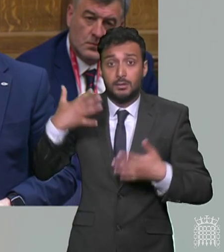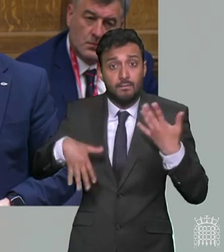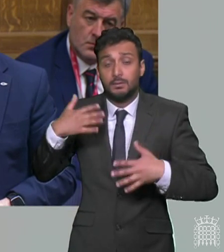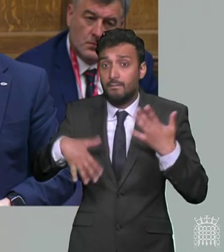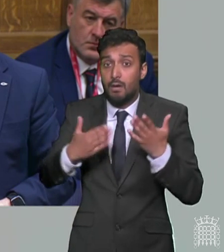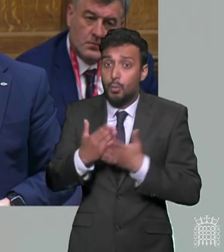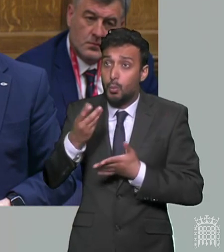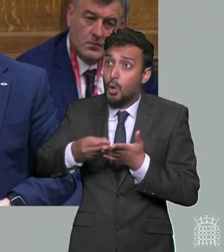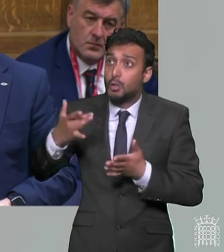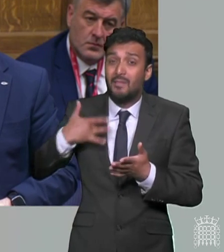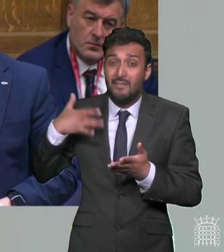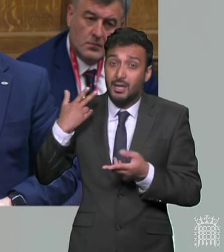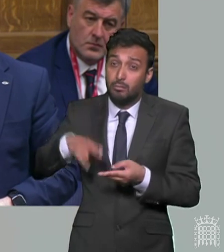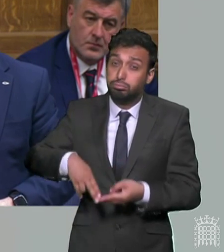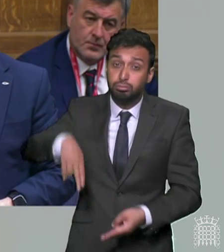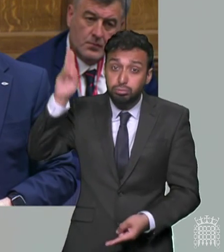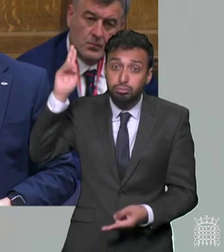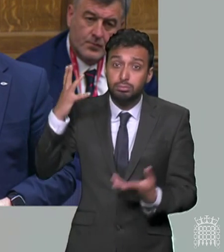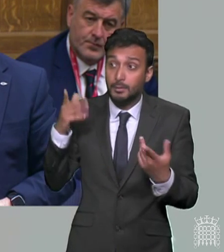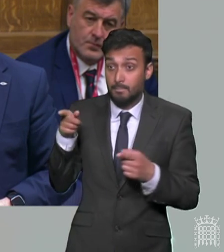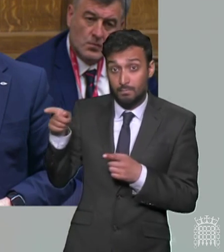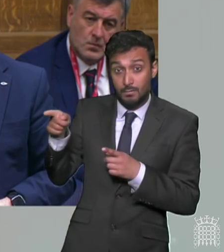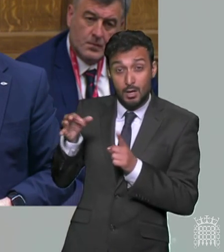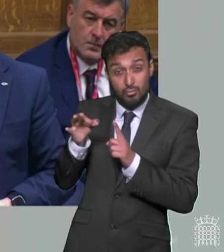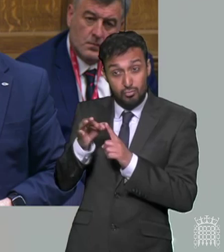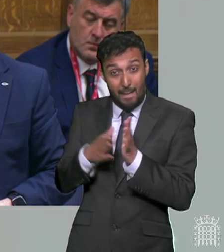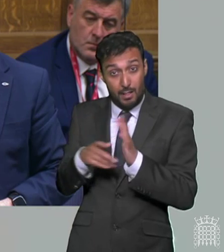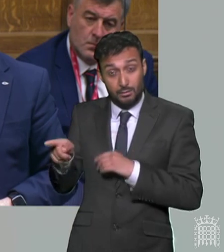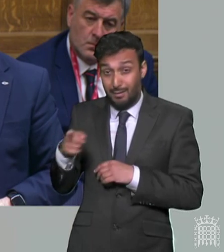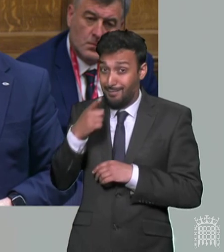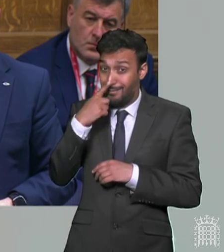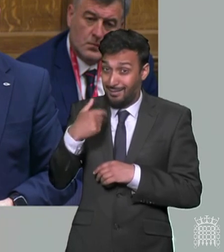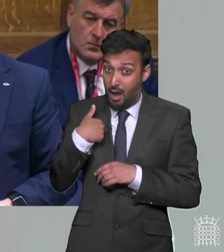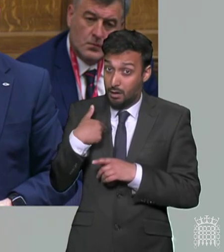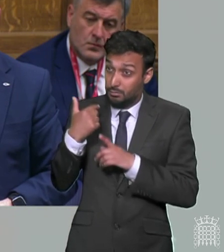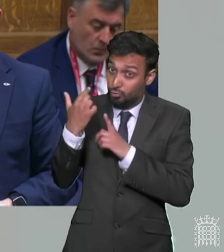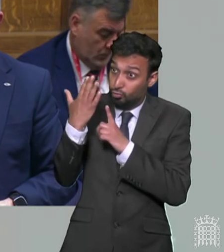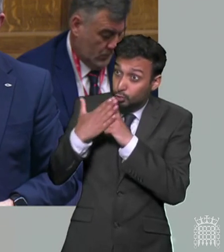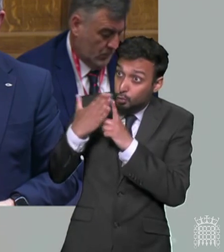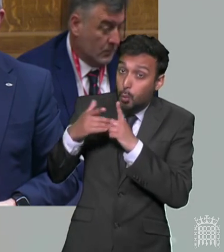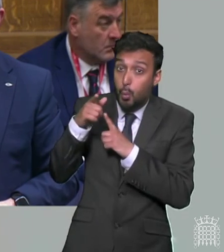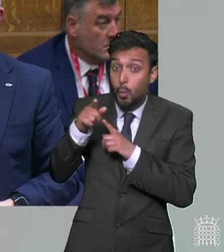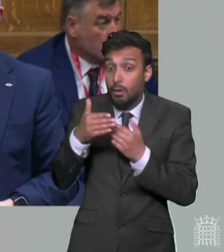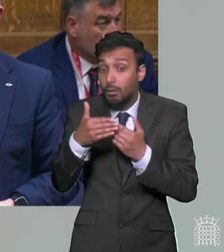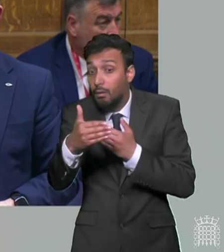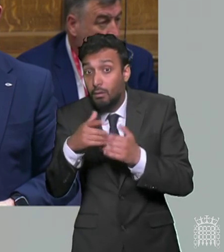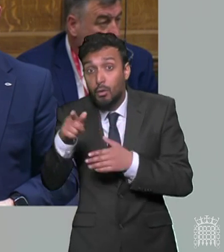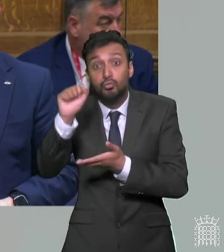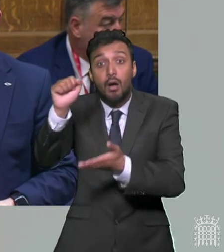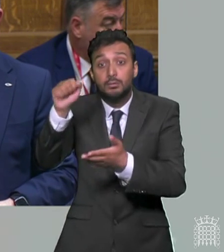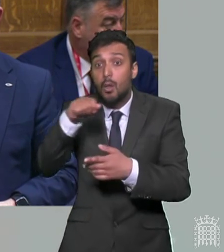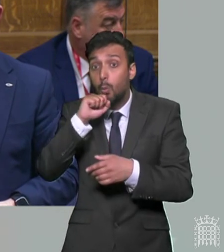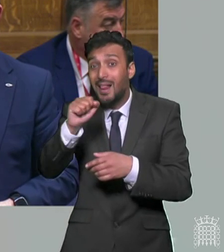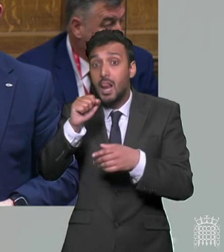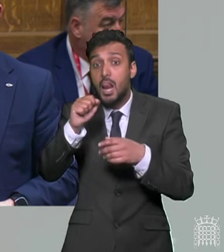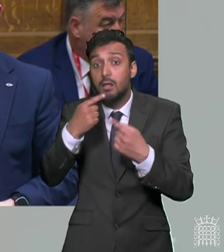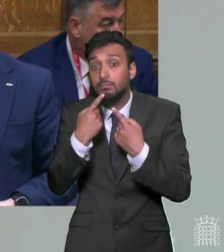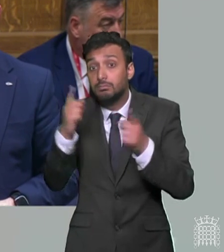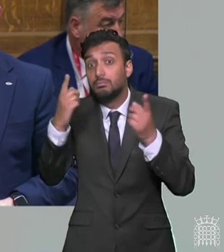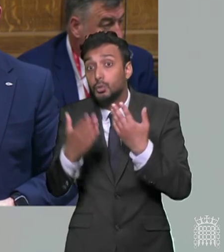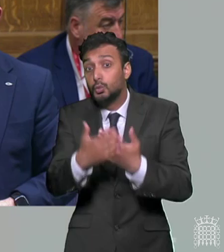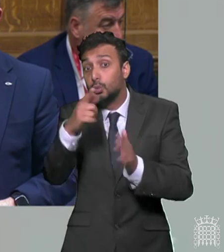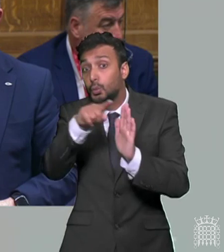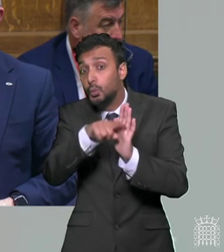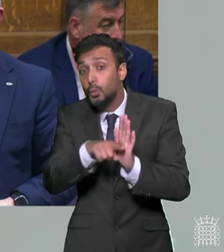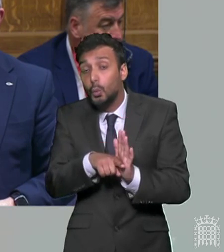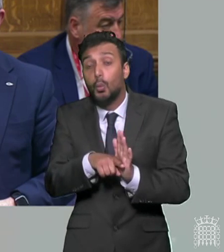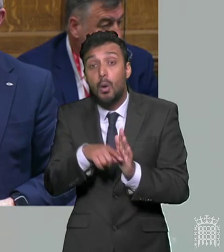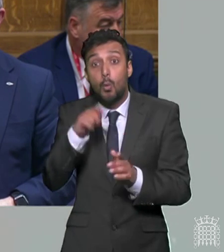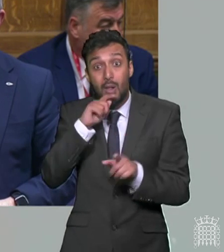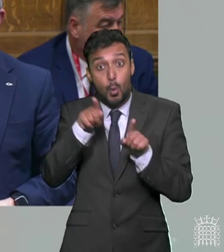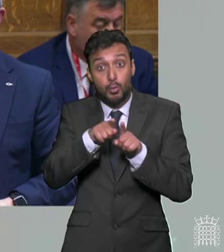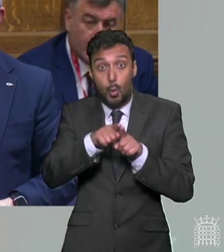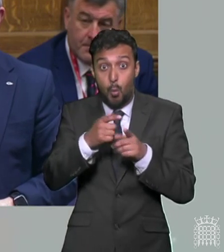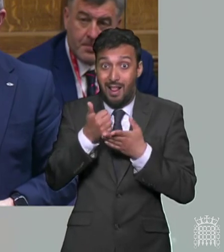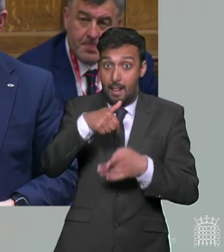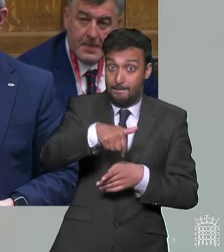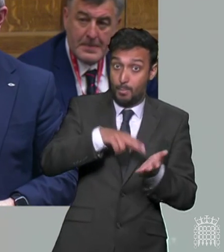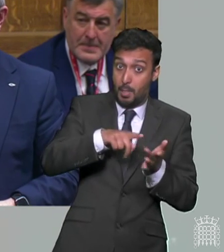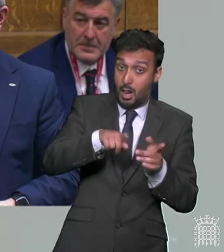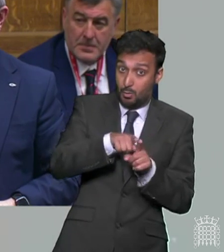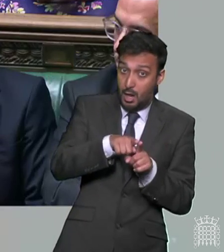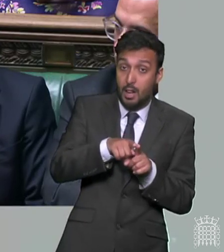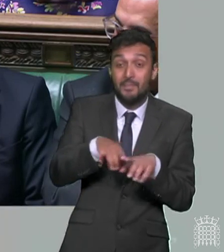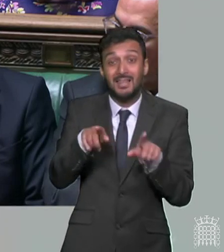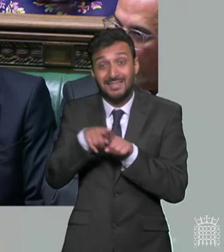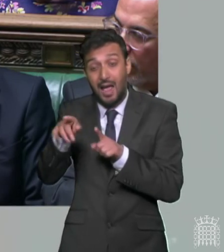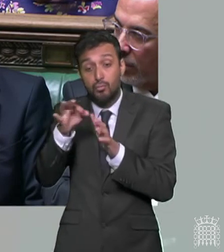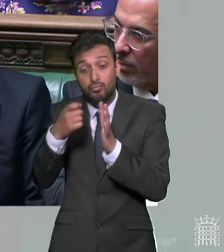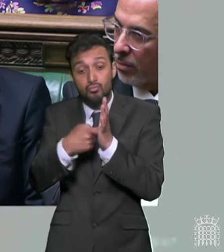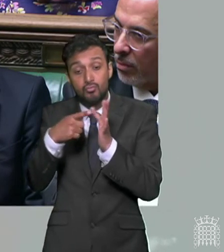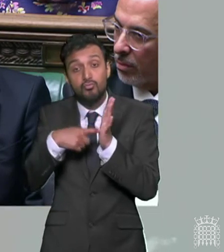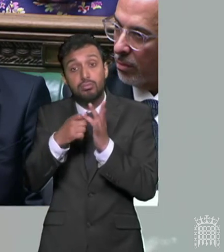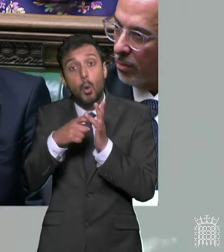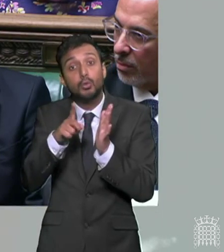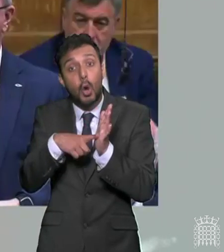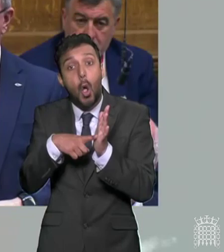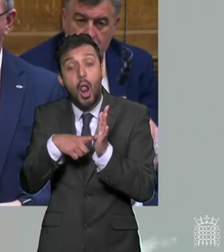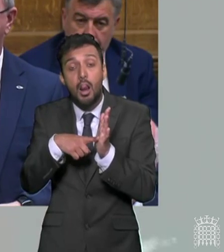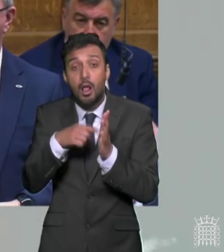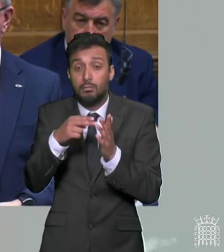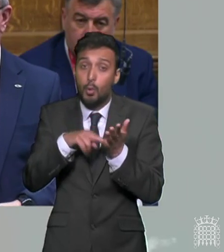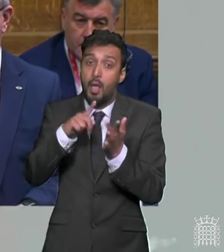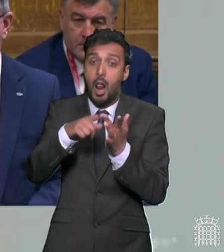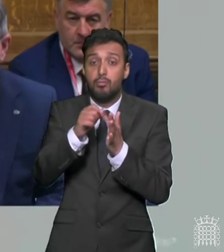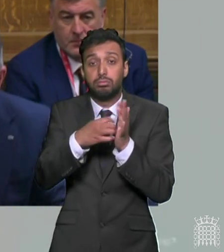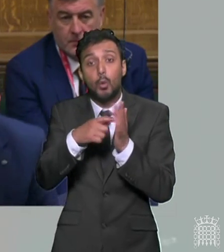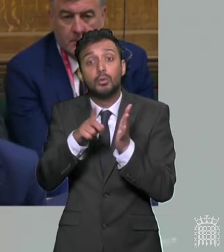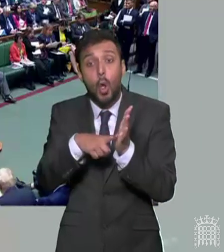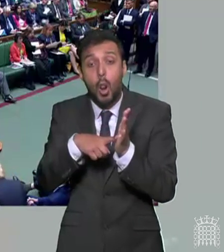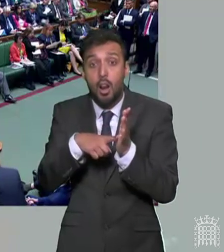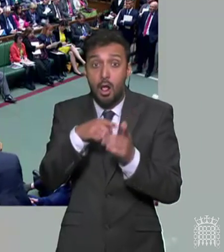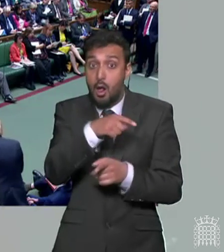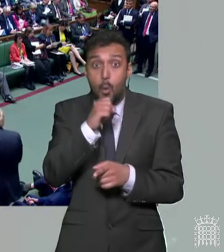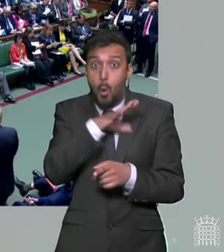Will the Prime Minister give me an assurance that any measures that are brought forward by the Chancellor in the near future to help hard-pressed households will apply to Northern Ireland, and that the protocol will not be allowed to prevent Northern Ireland citizens receiving the support they need from the Government at this time?